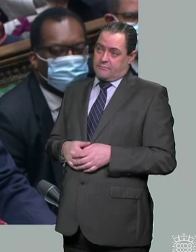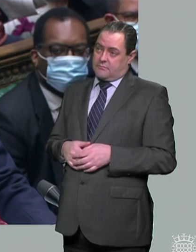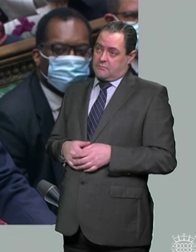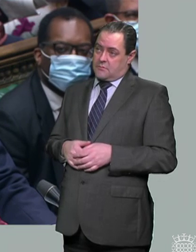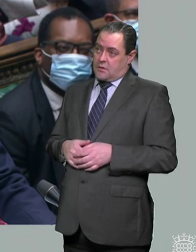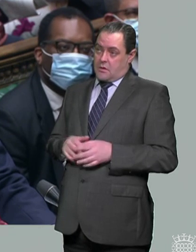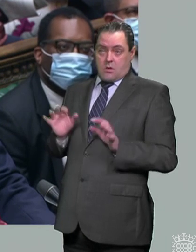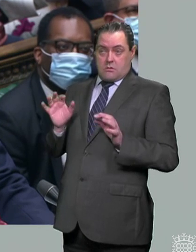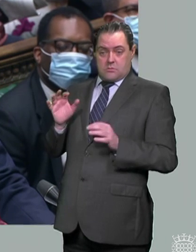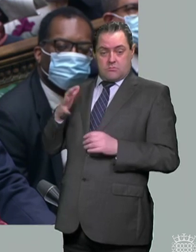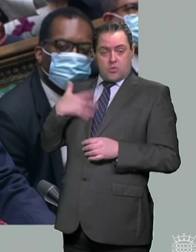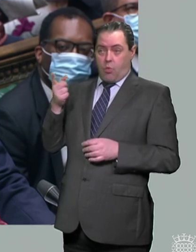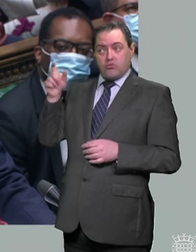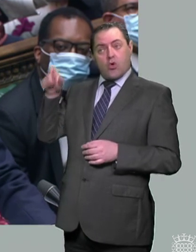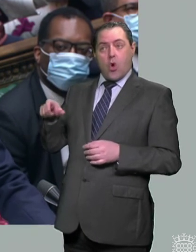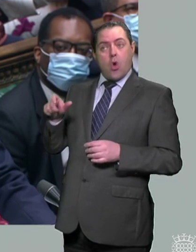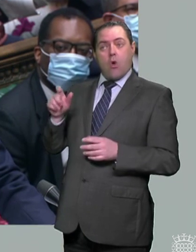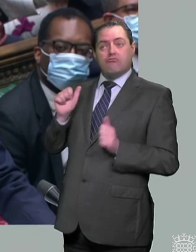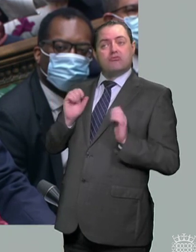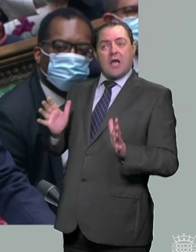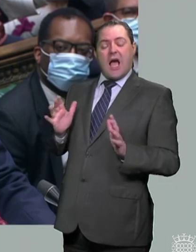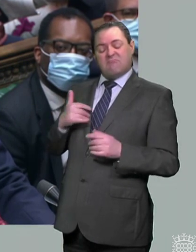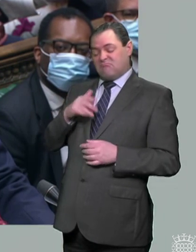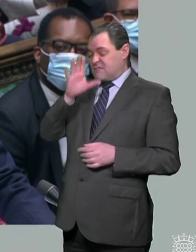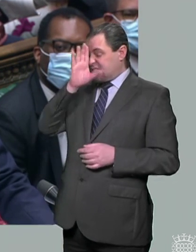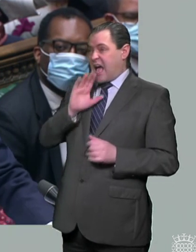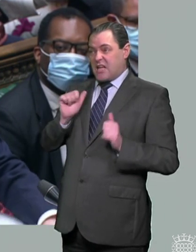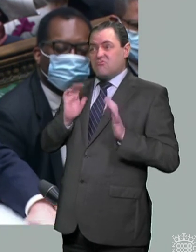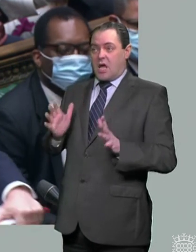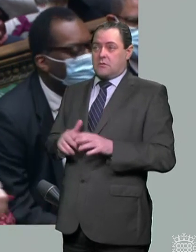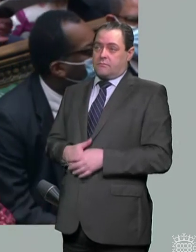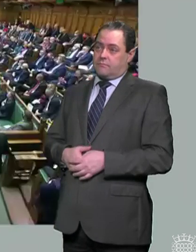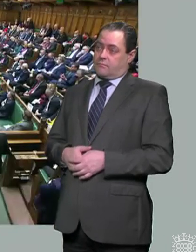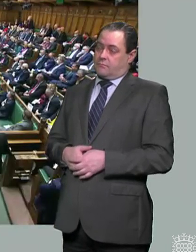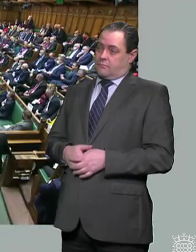No one wanted Allegra to resign, and I was very sad that she did.